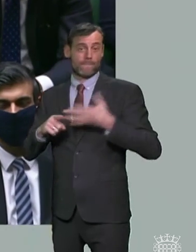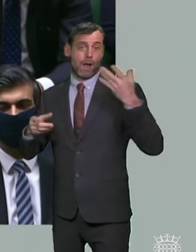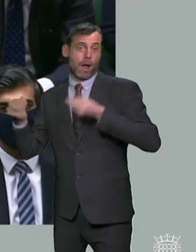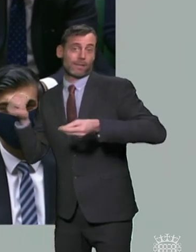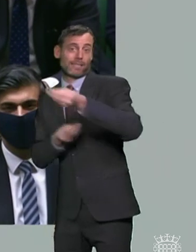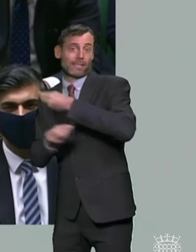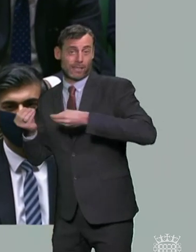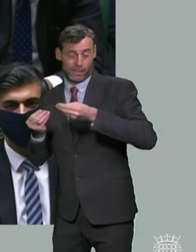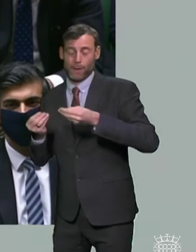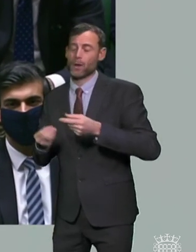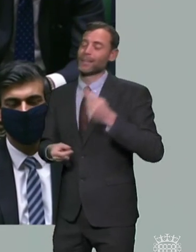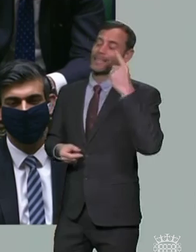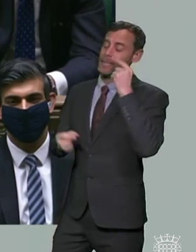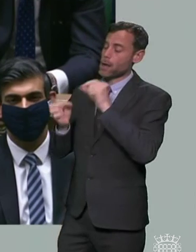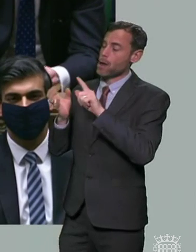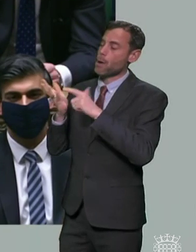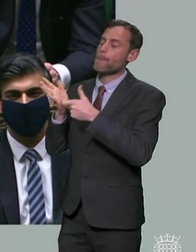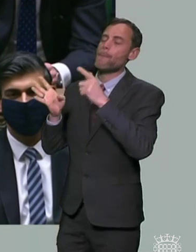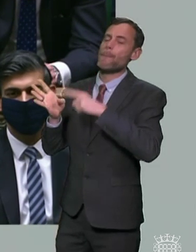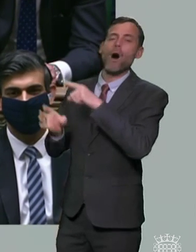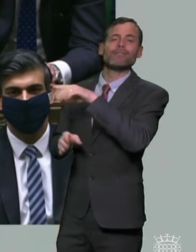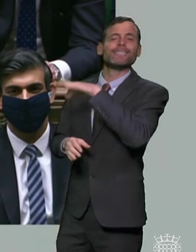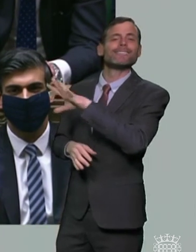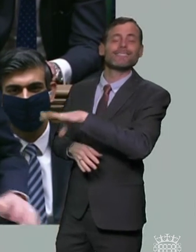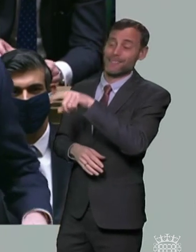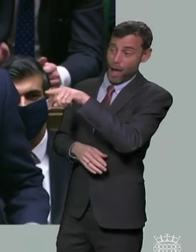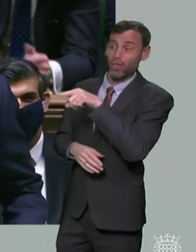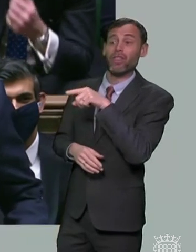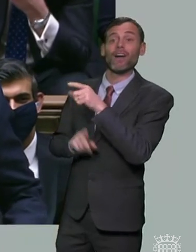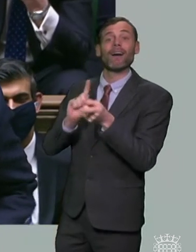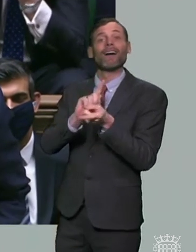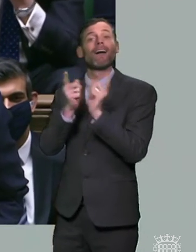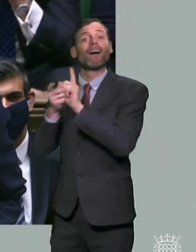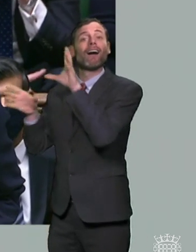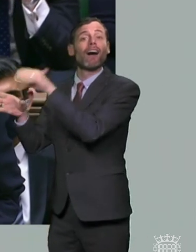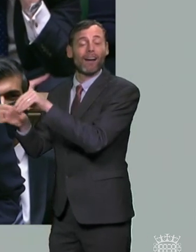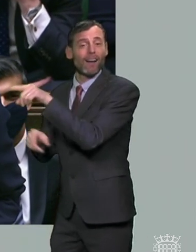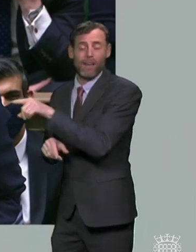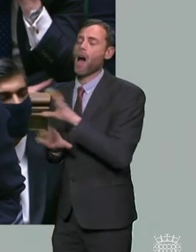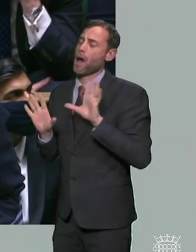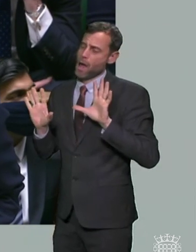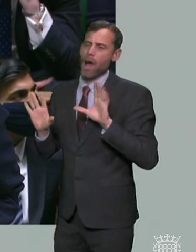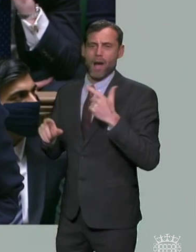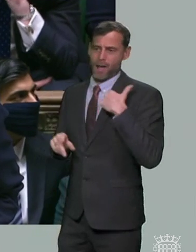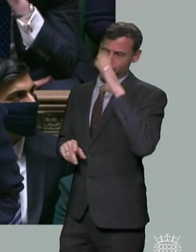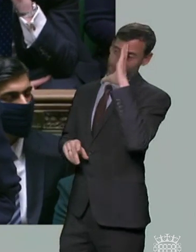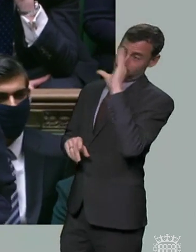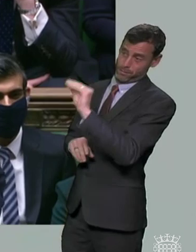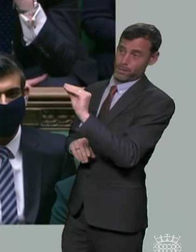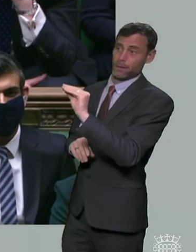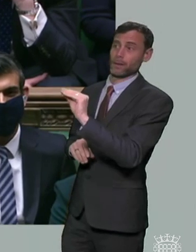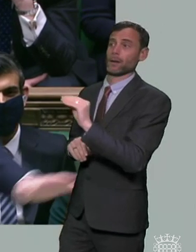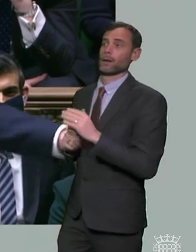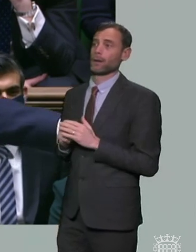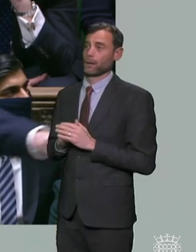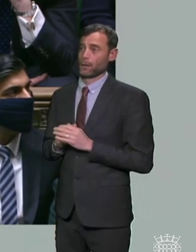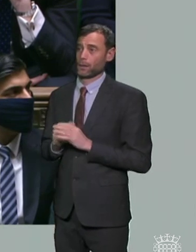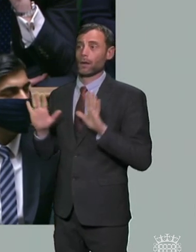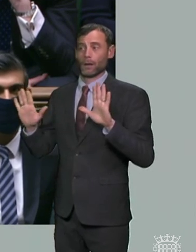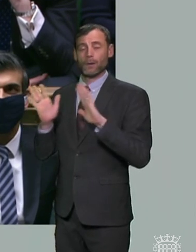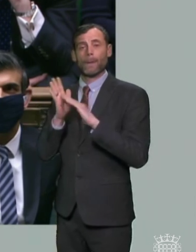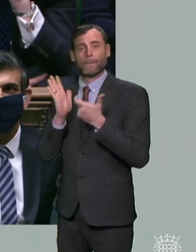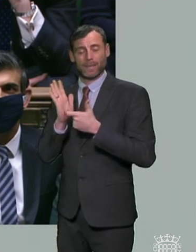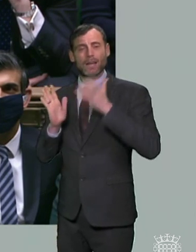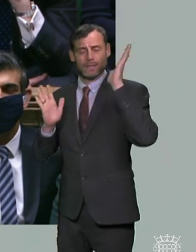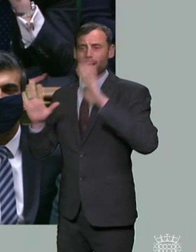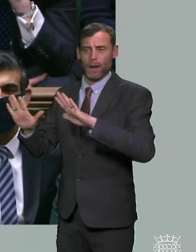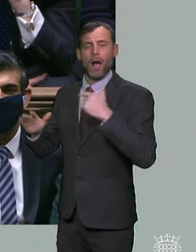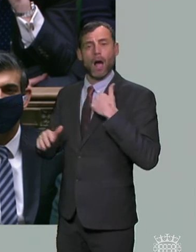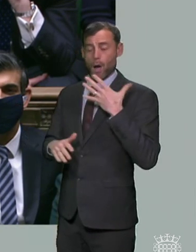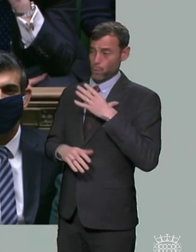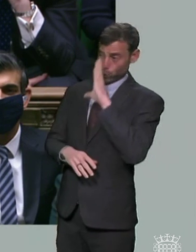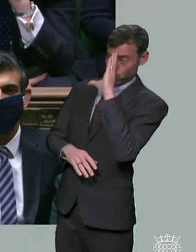As for Bury South— As for Bury South, let me say to the right hon.